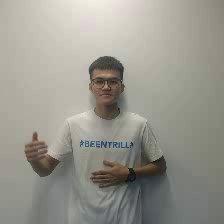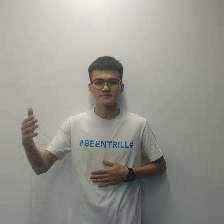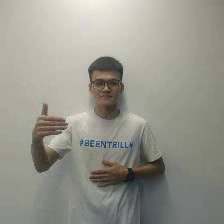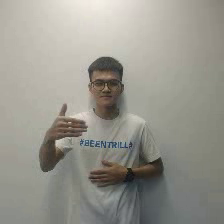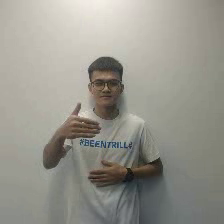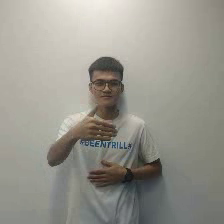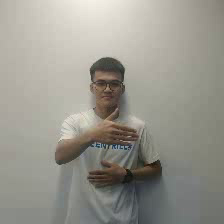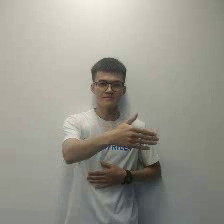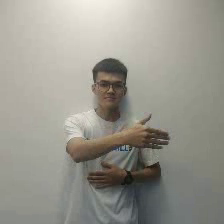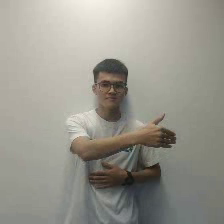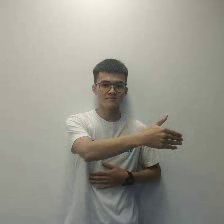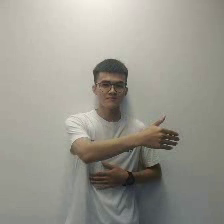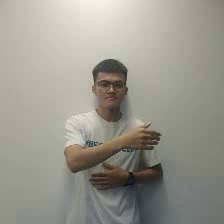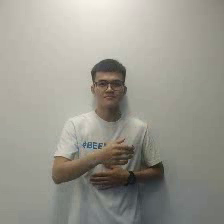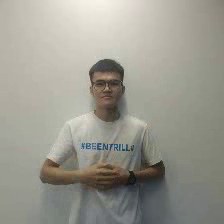Cá